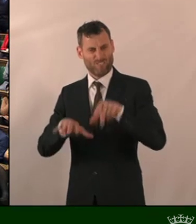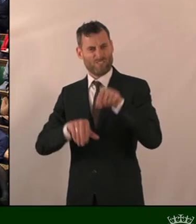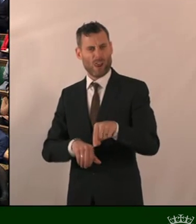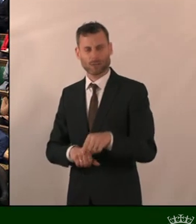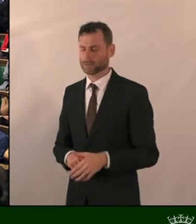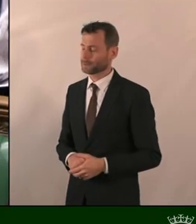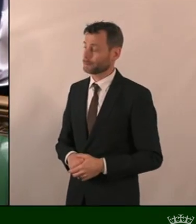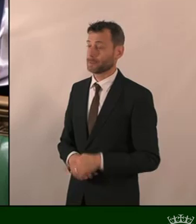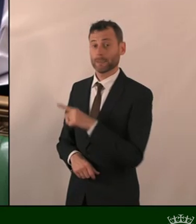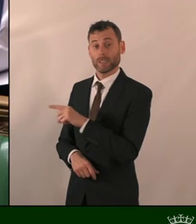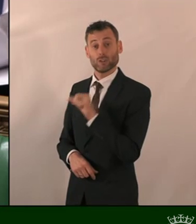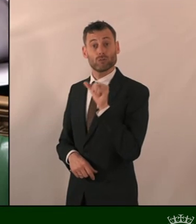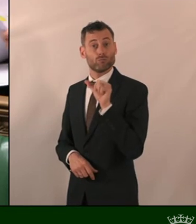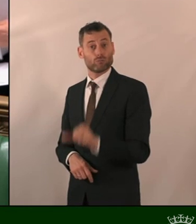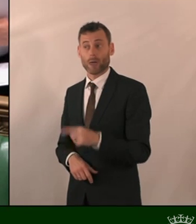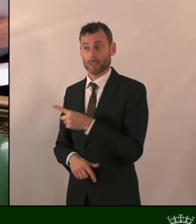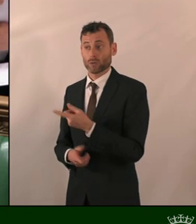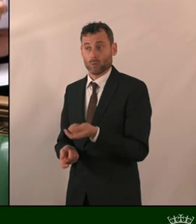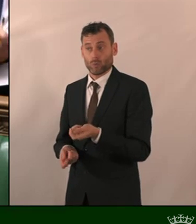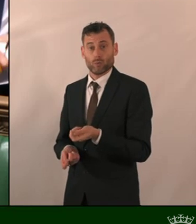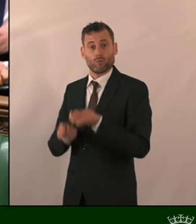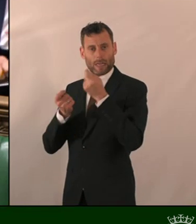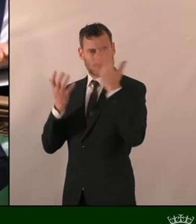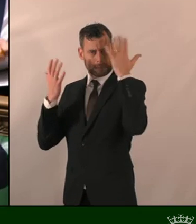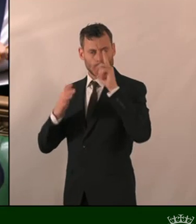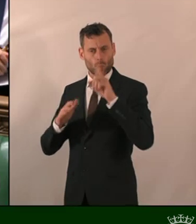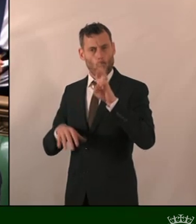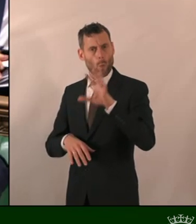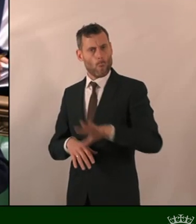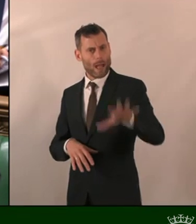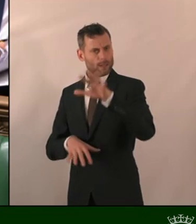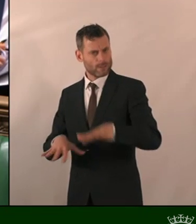The honourable Gentleman is right to raise the issue of flooding in Wales.